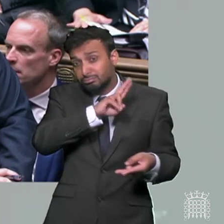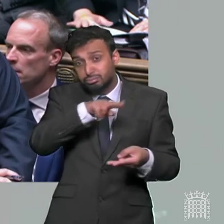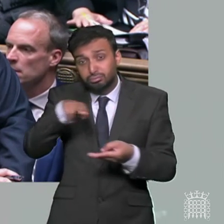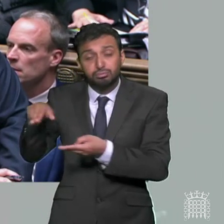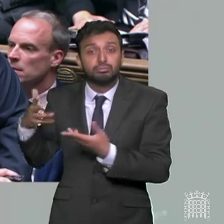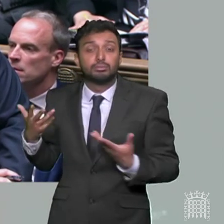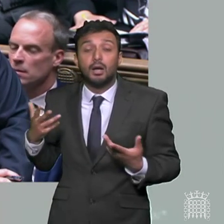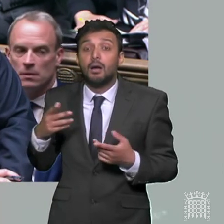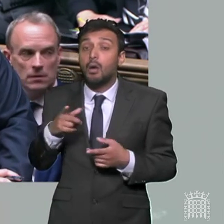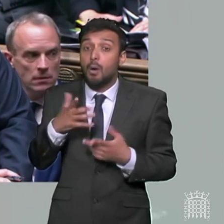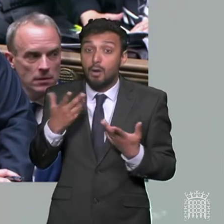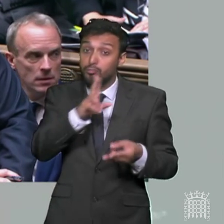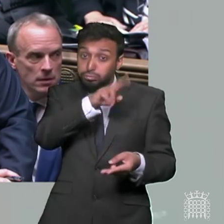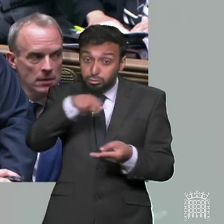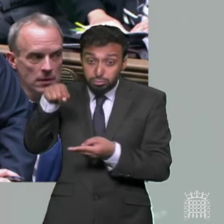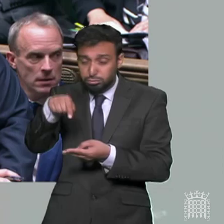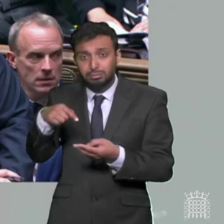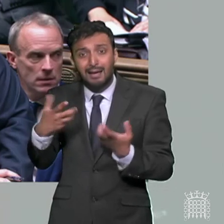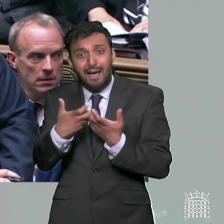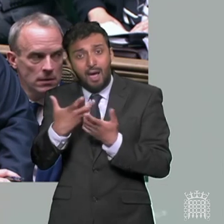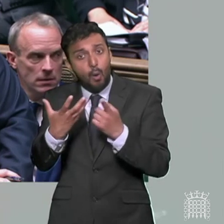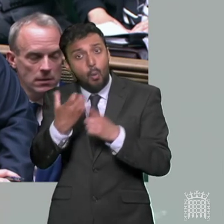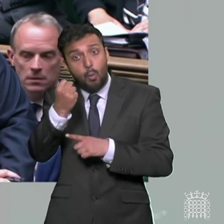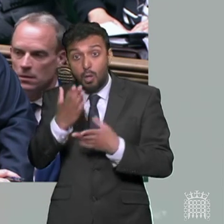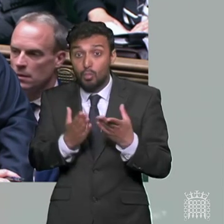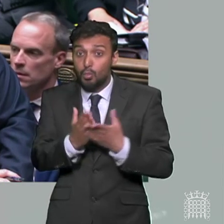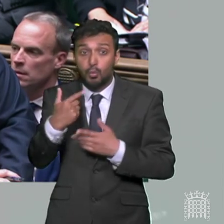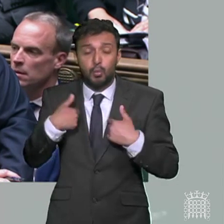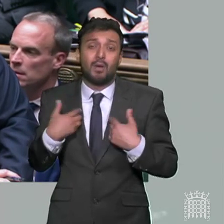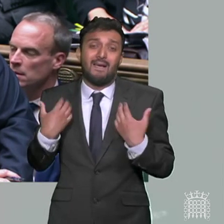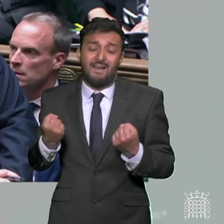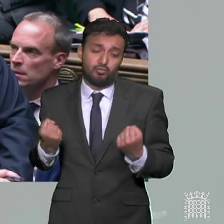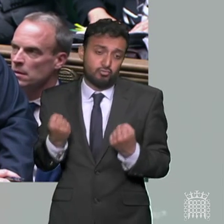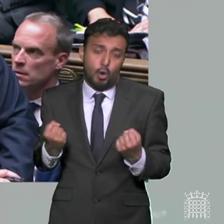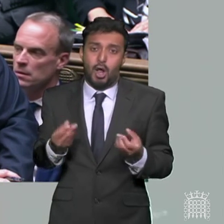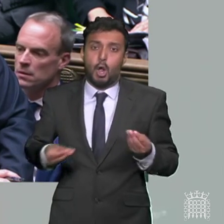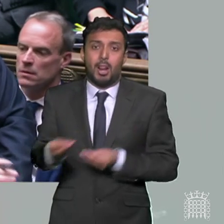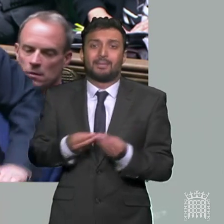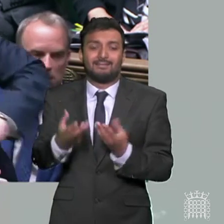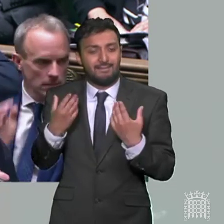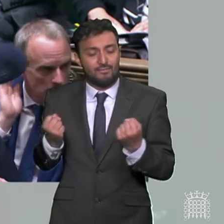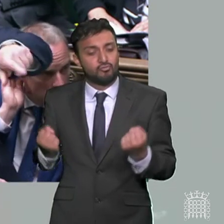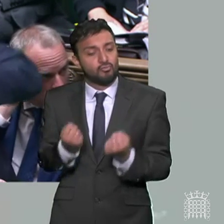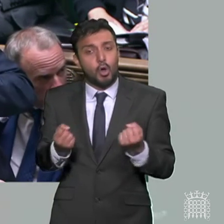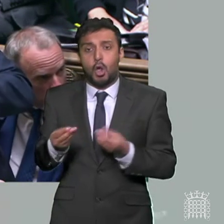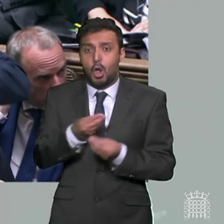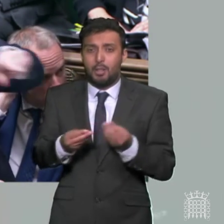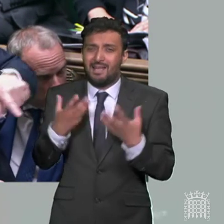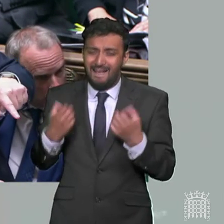The reason we can do that is that we have a robust economic position and strong employment.